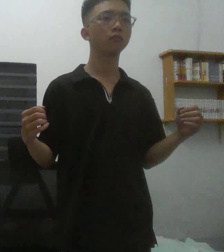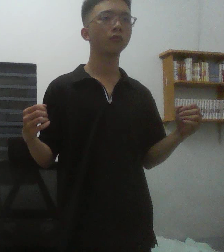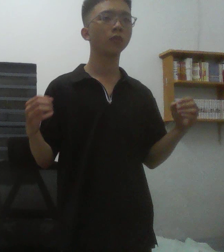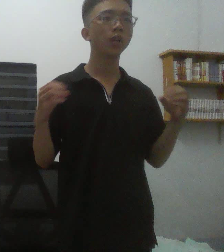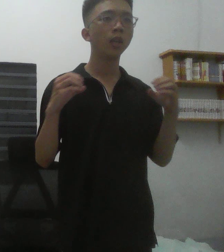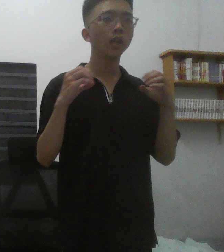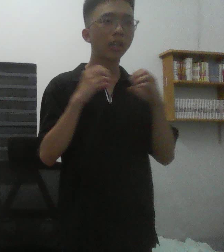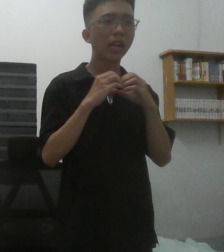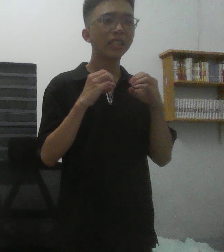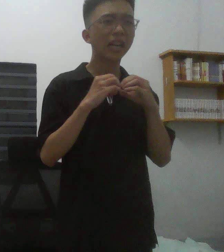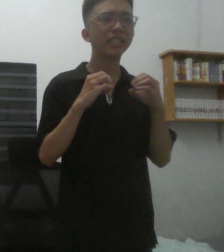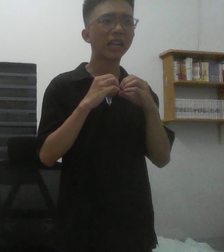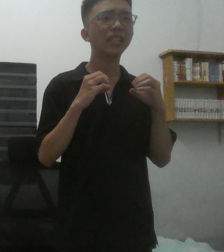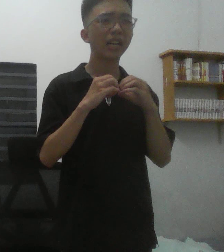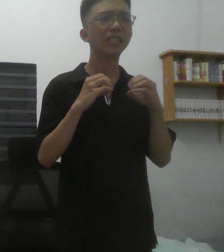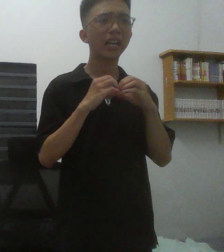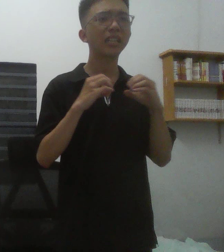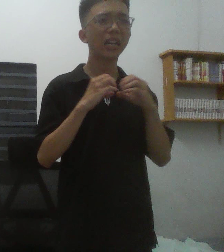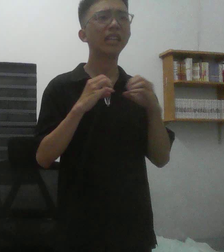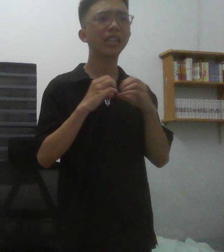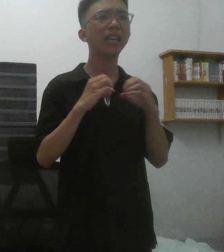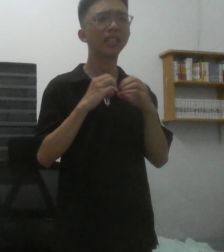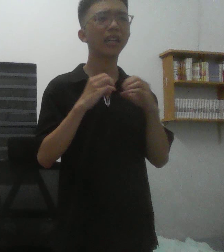cai nhau